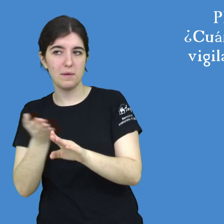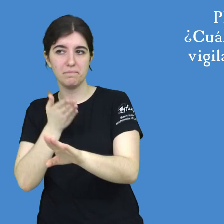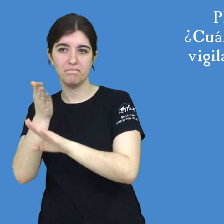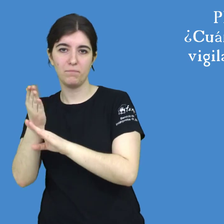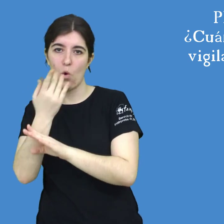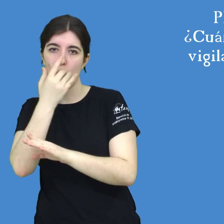ir